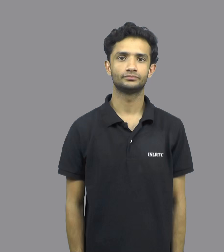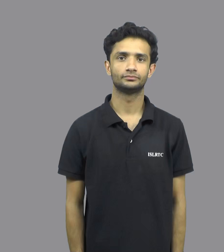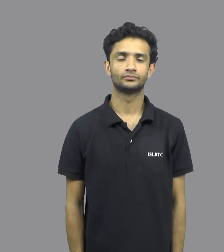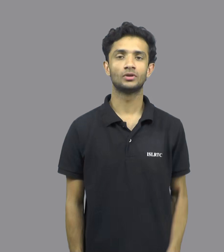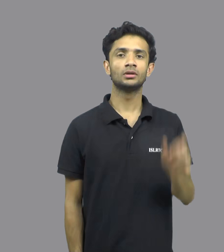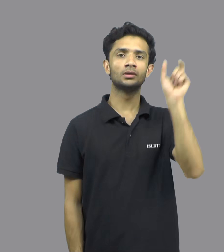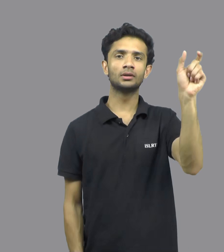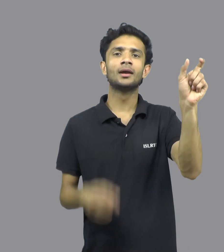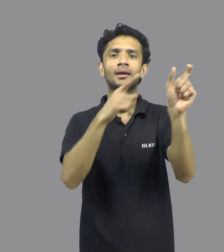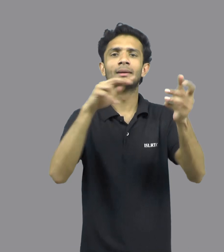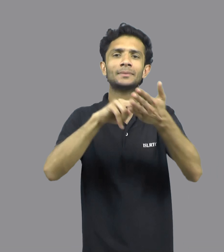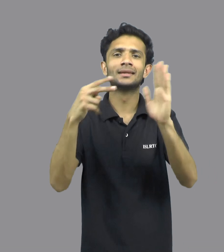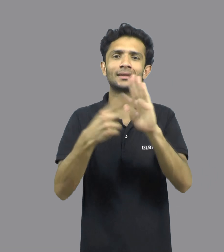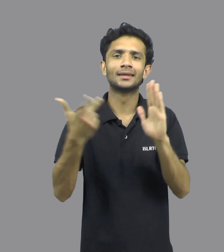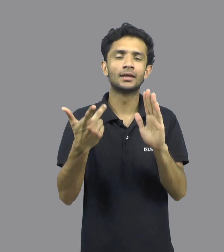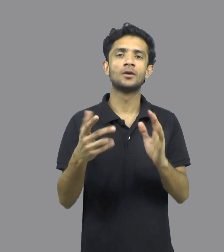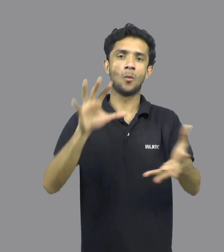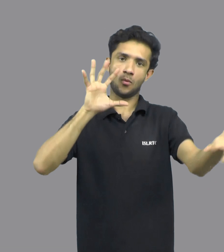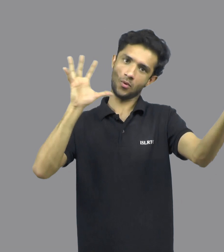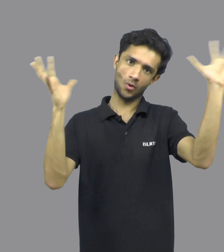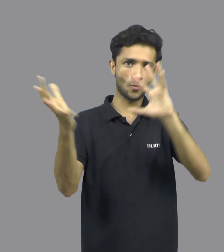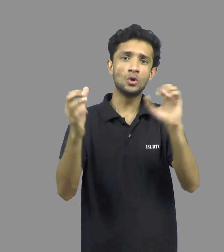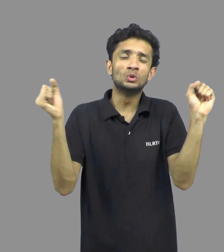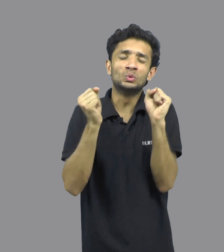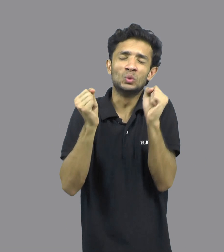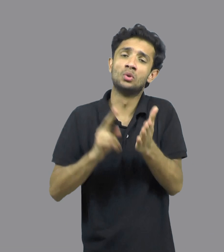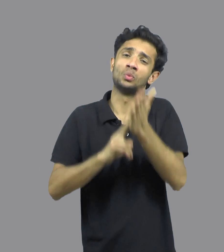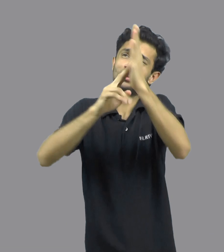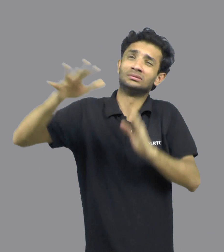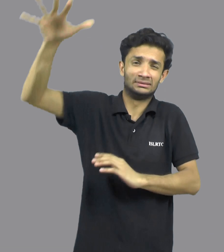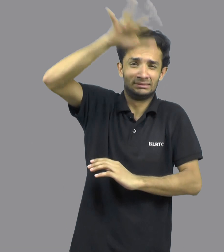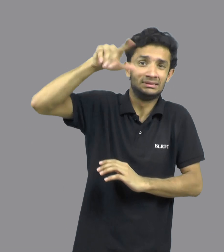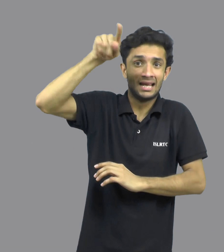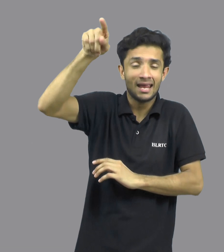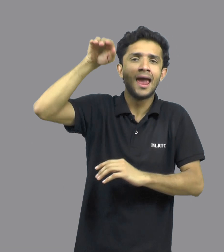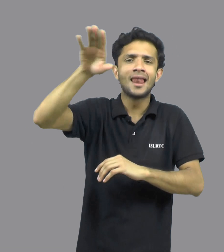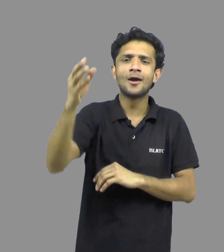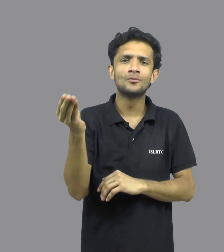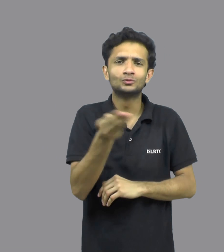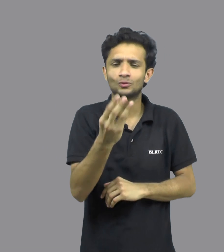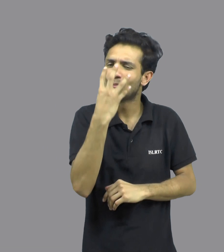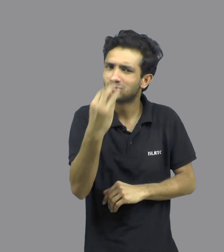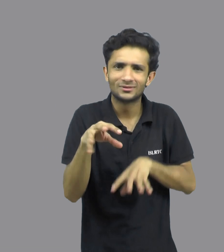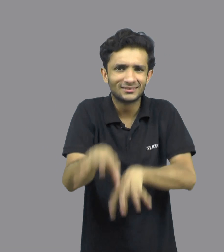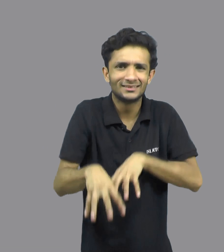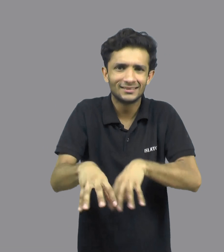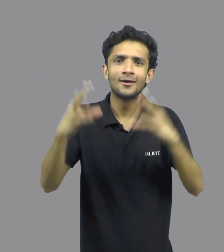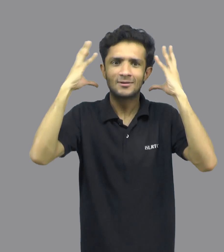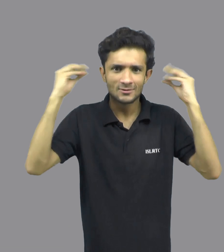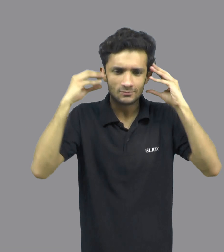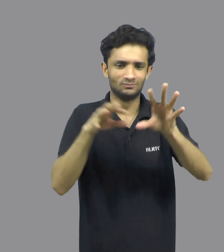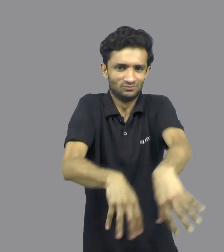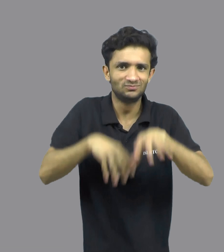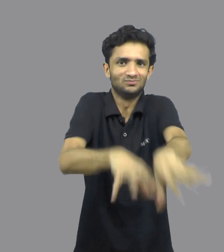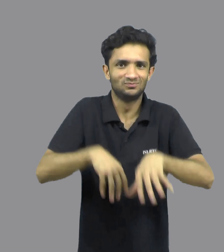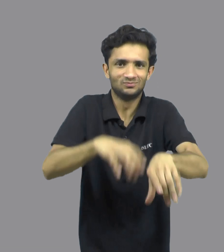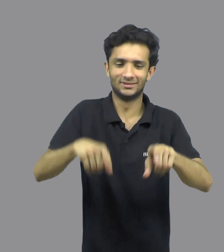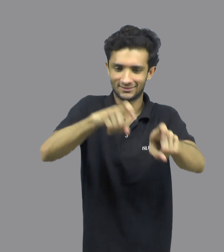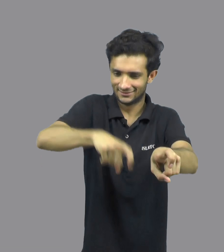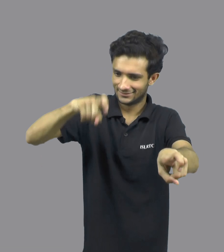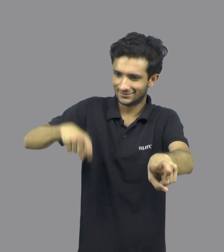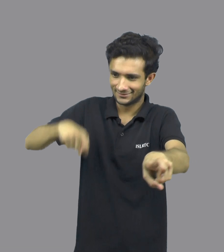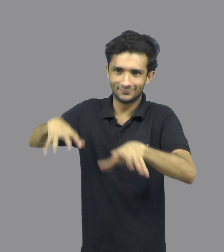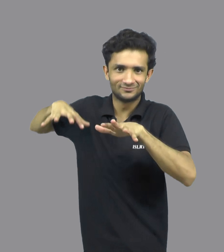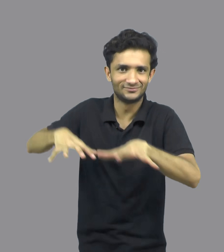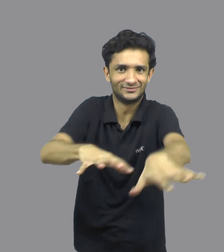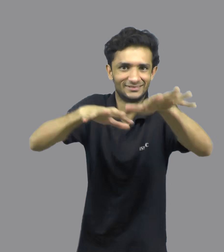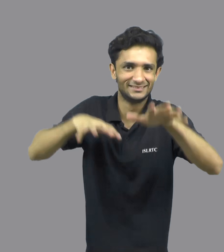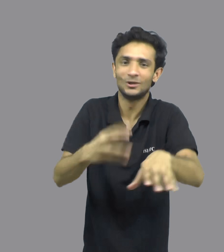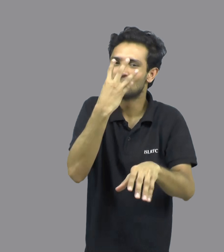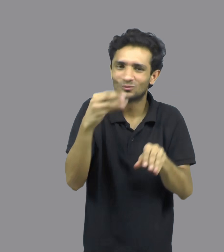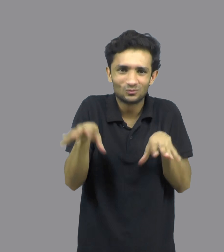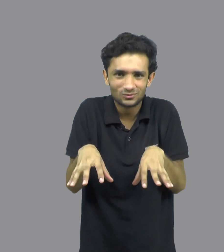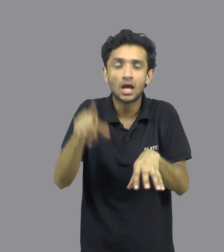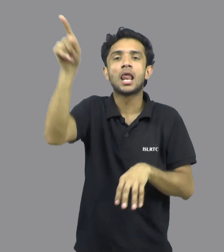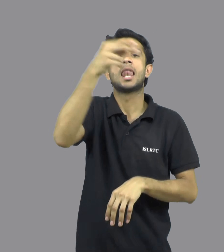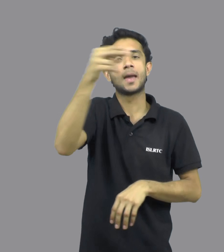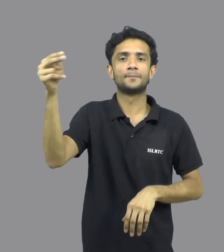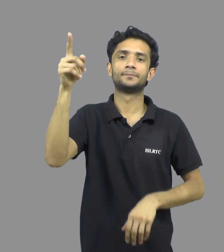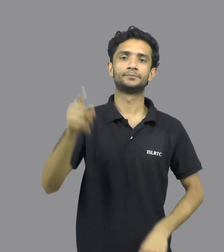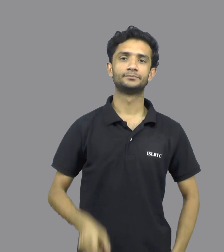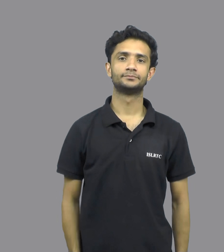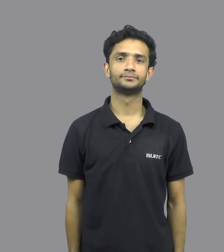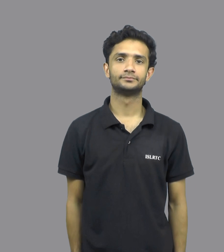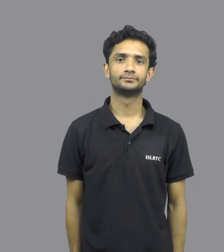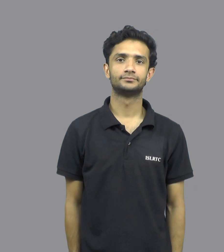Huskies